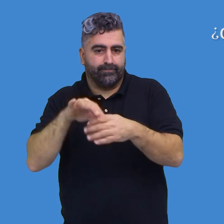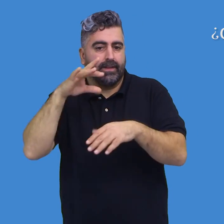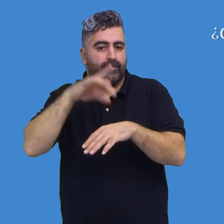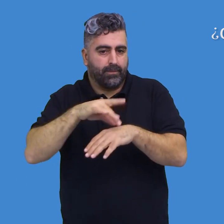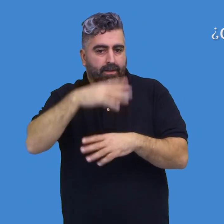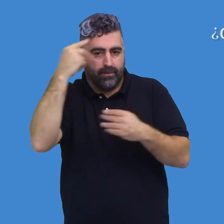enfermo